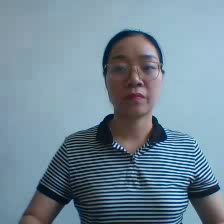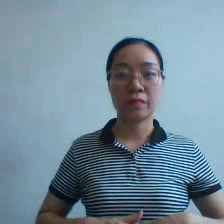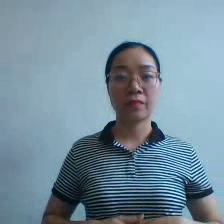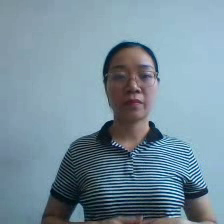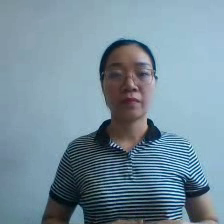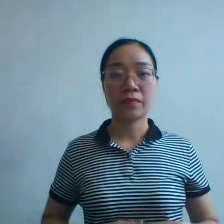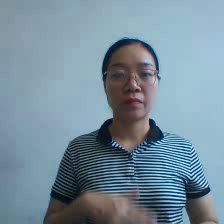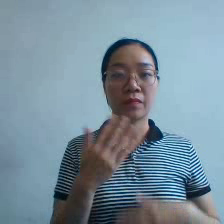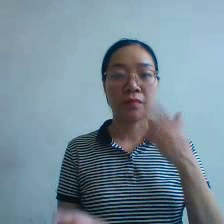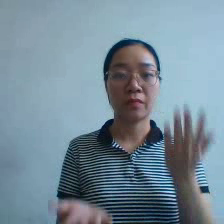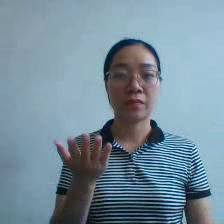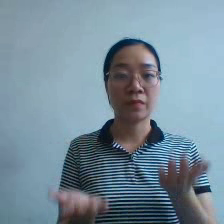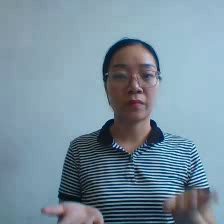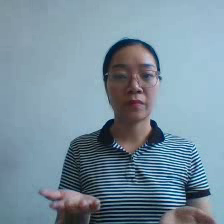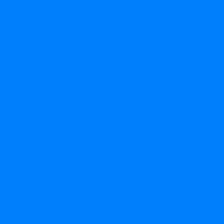Có thể